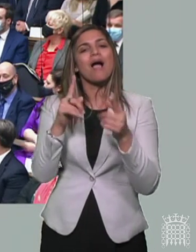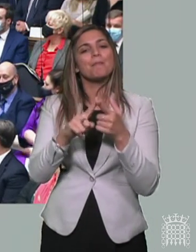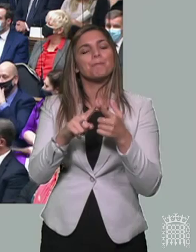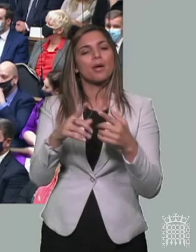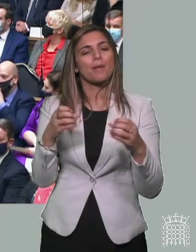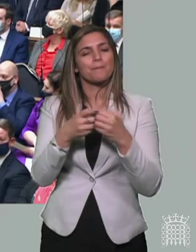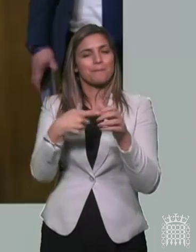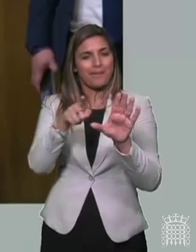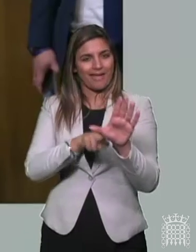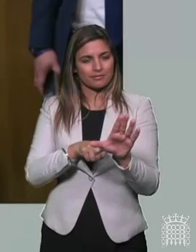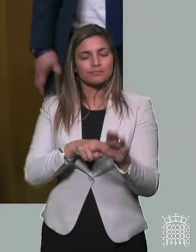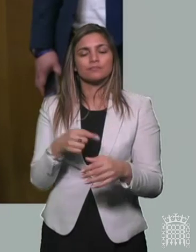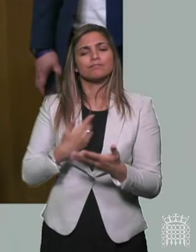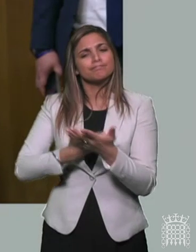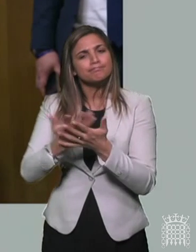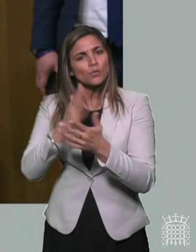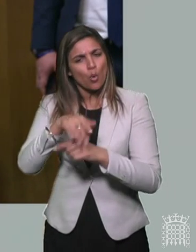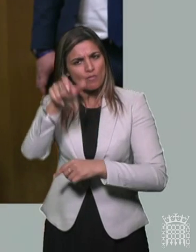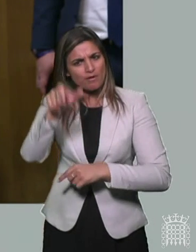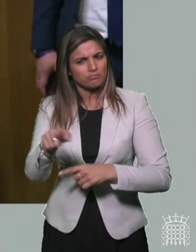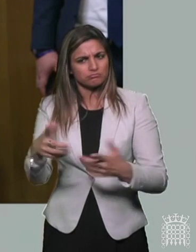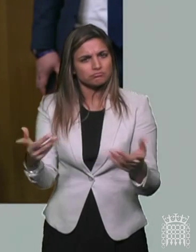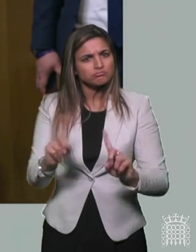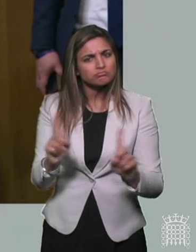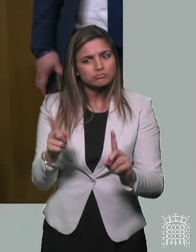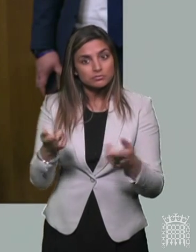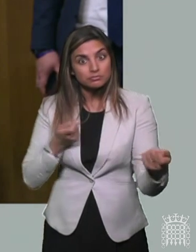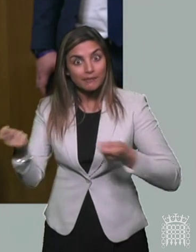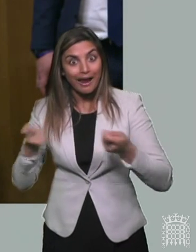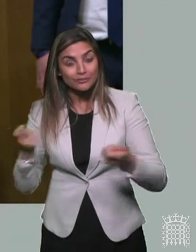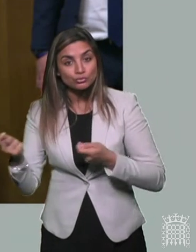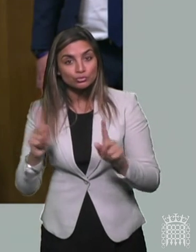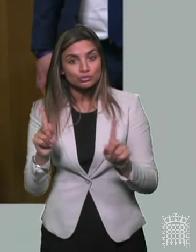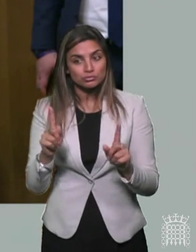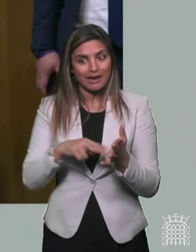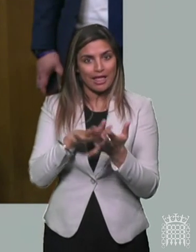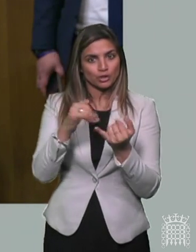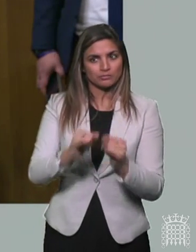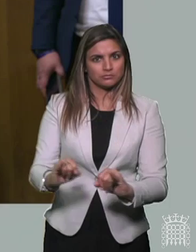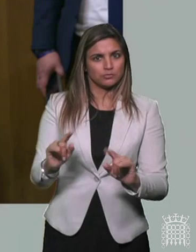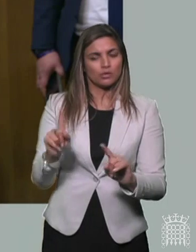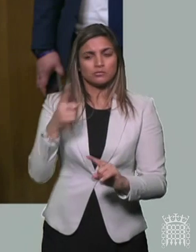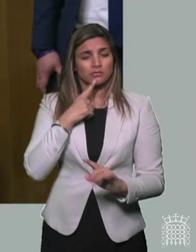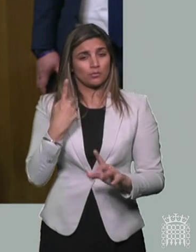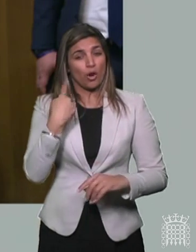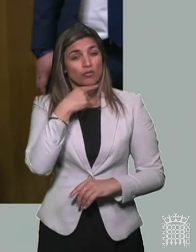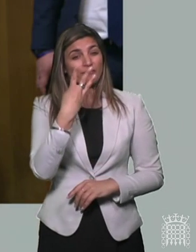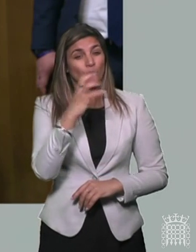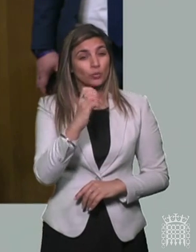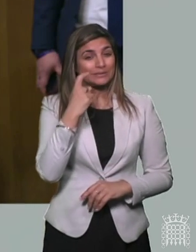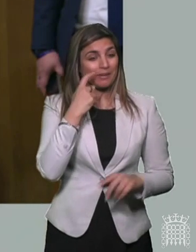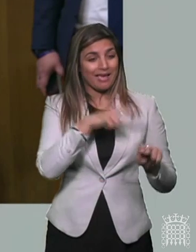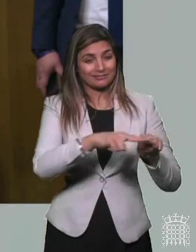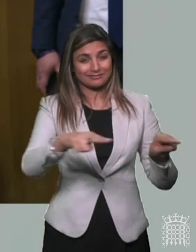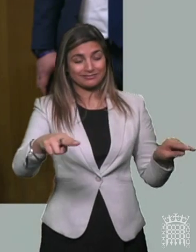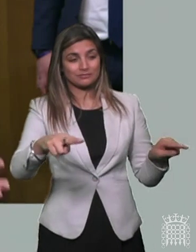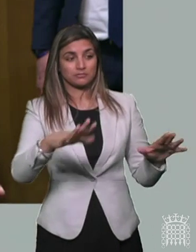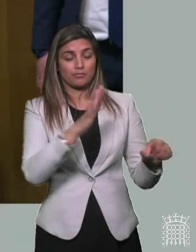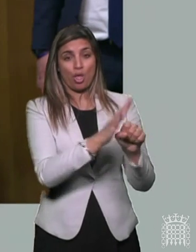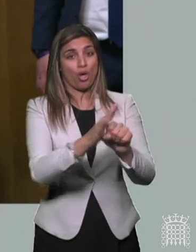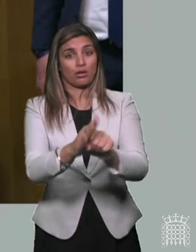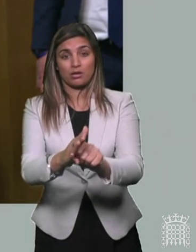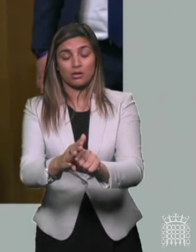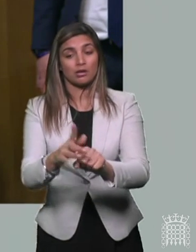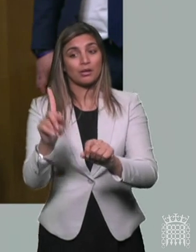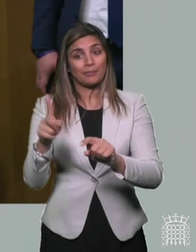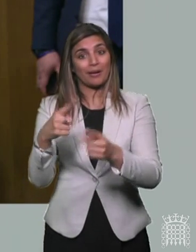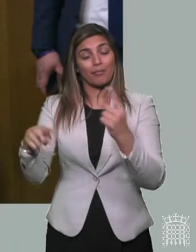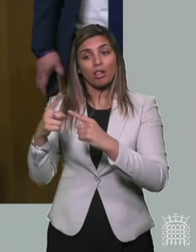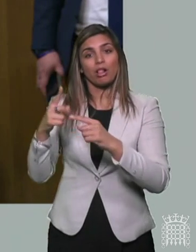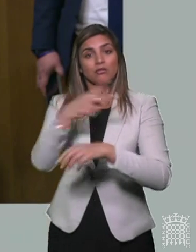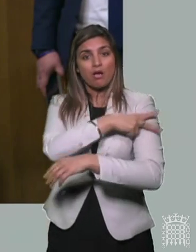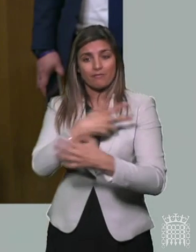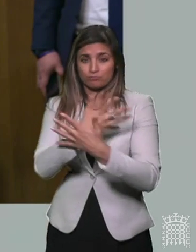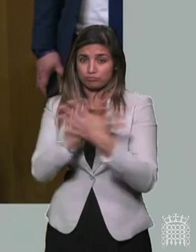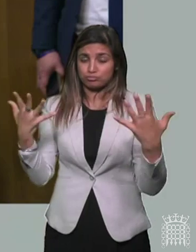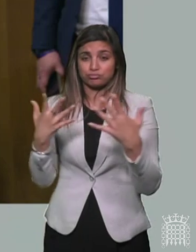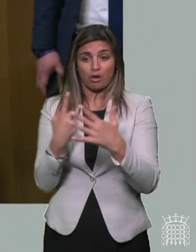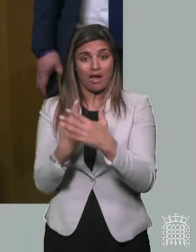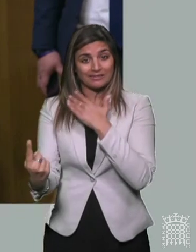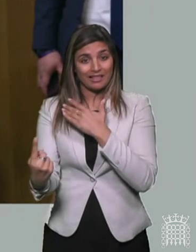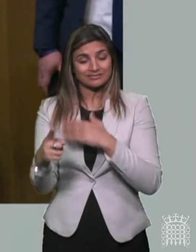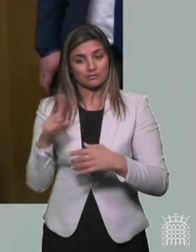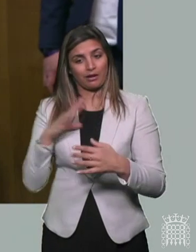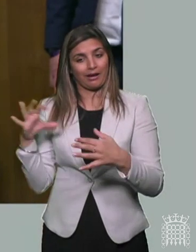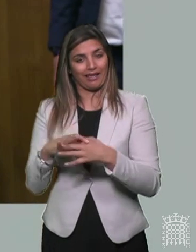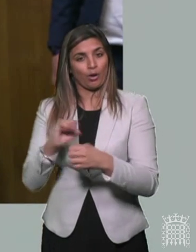That impact is stark. Between 12% and 15% of the workforce are away isolating, and 140 beds—about 20% of the total—are blocked because the hospital cannot get people back out into social care in the community.